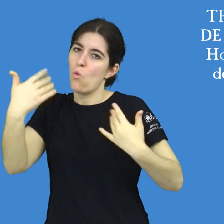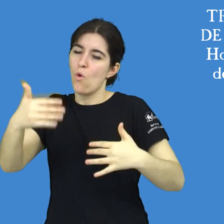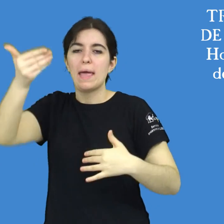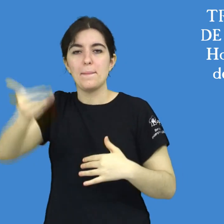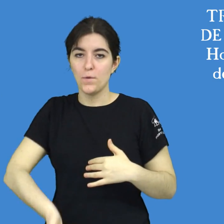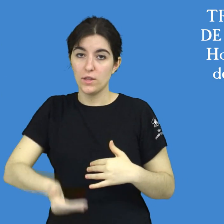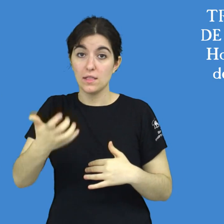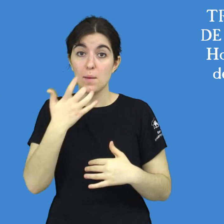importar